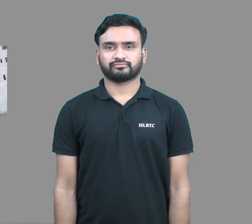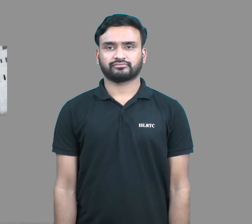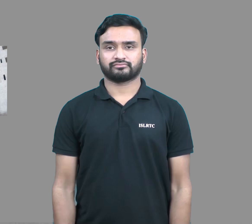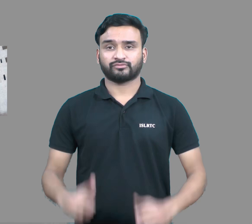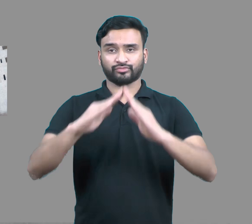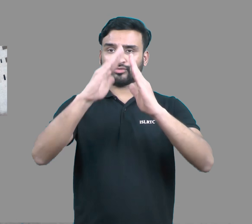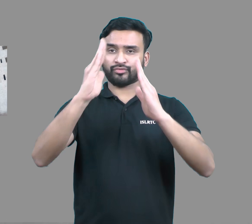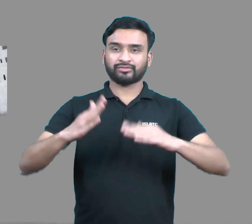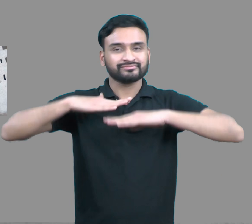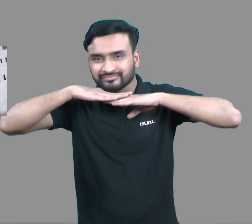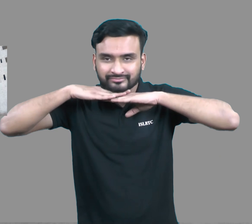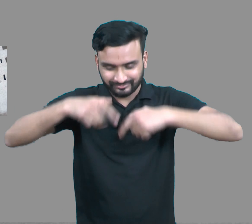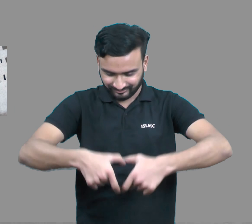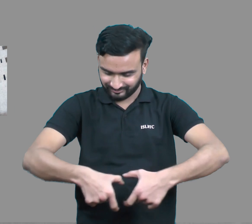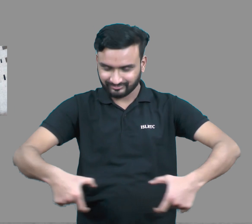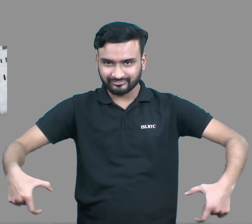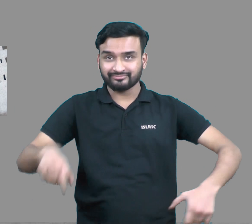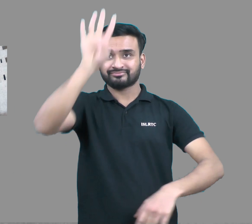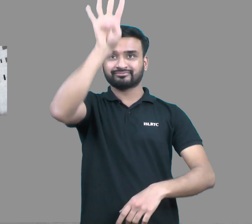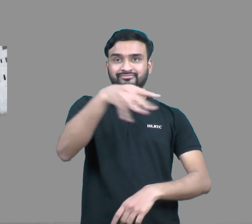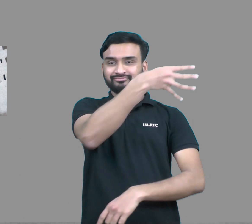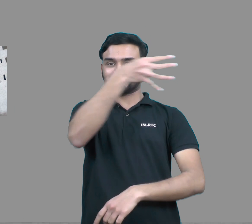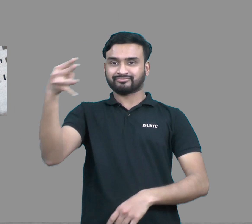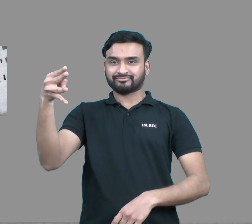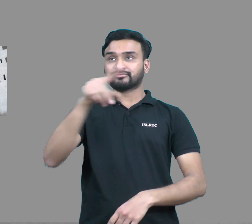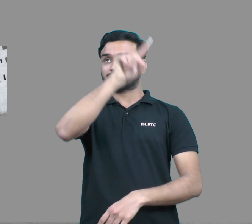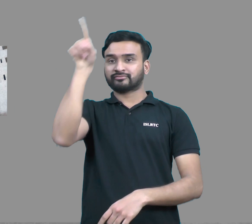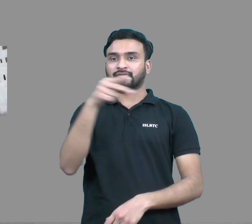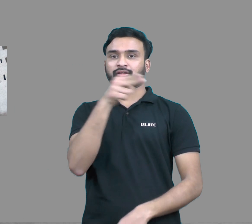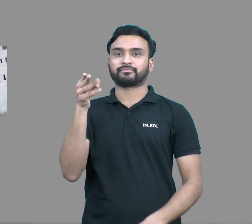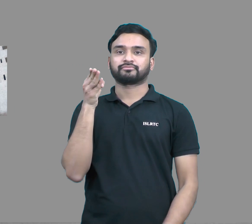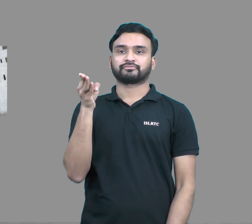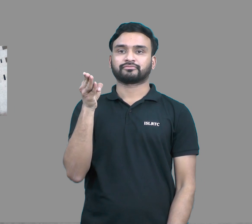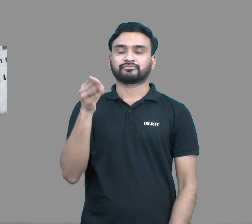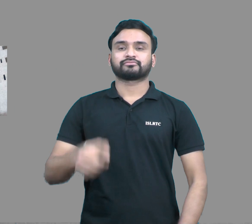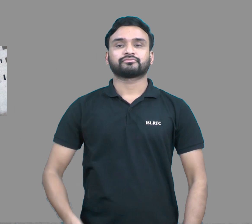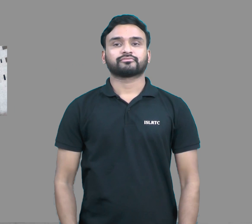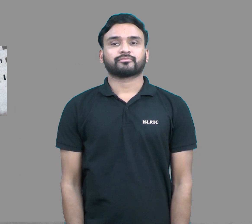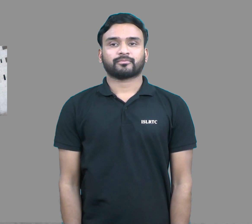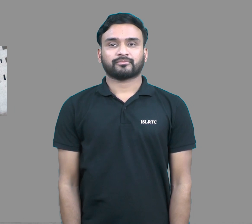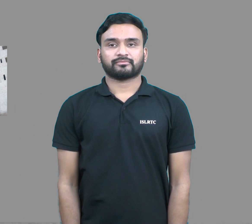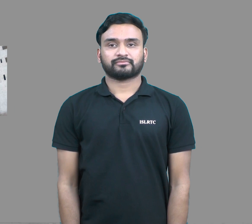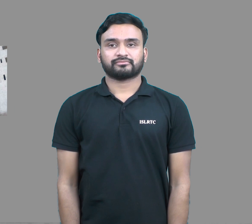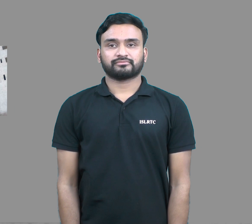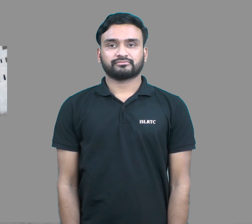Grill